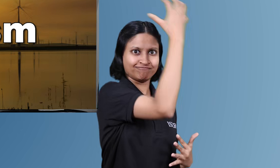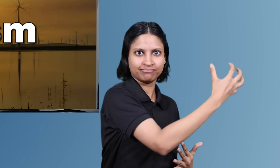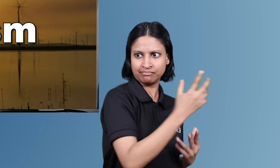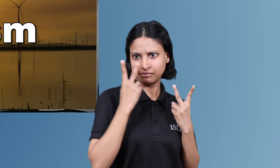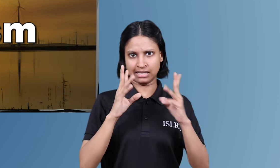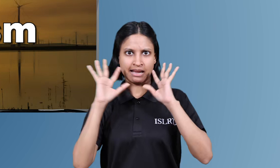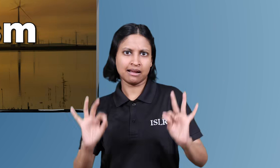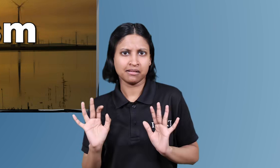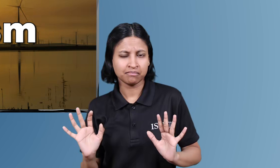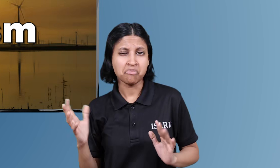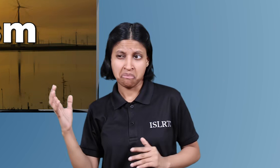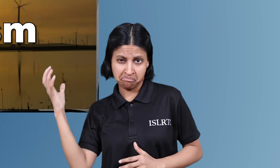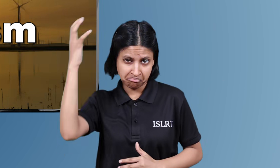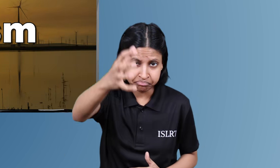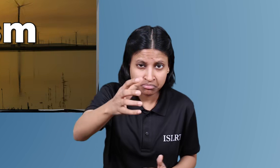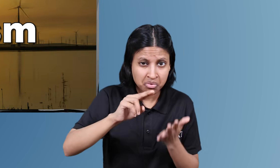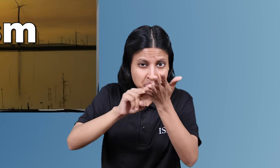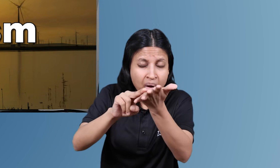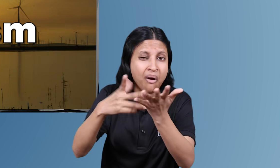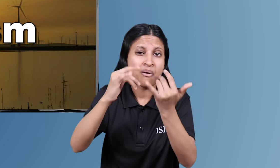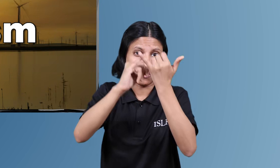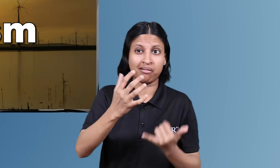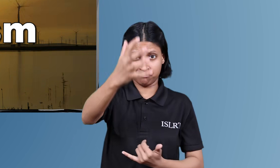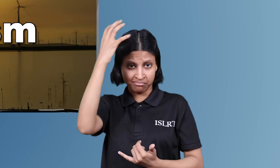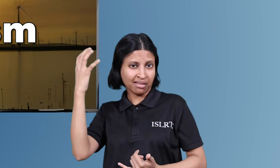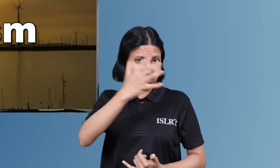as the sun cannot alter its direction.